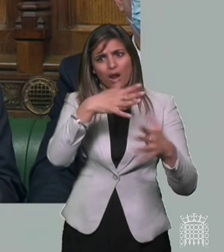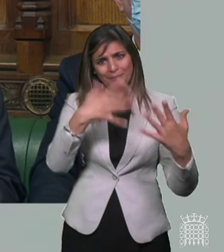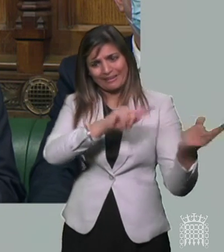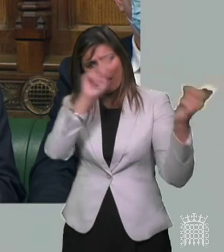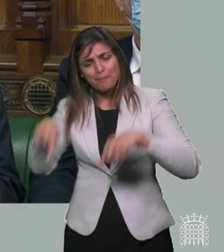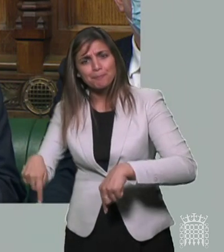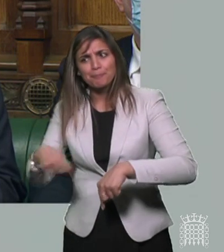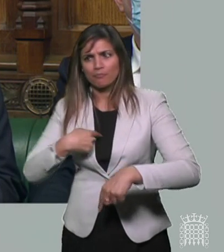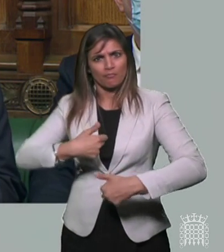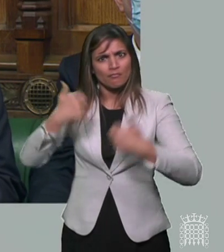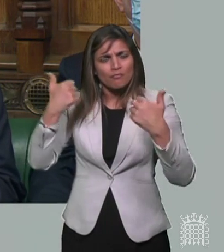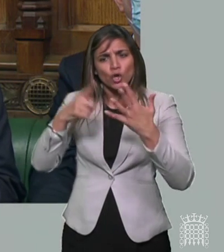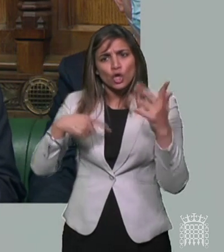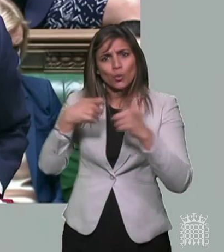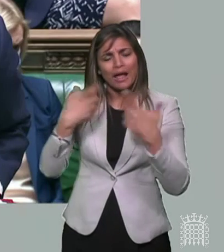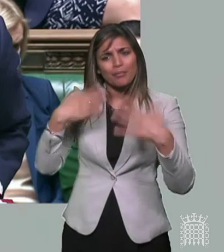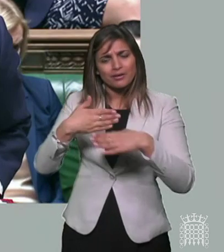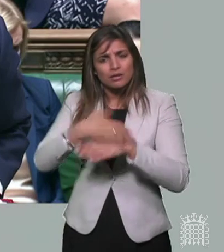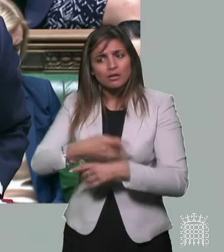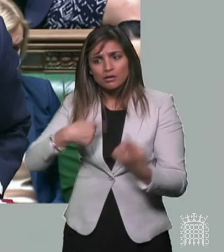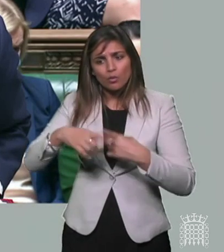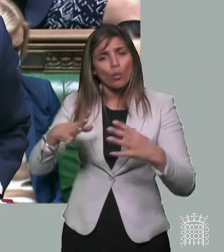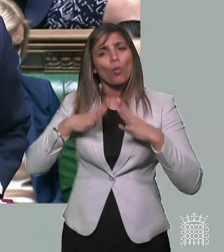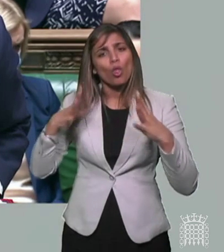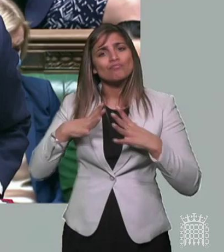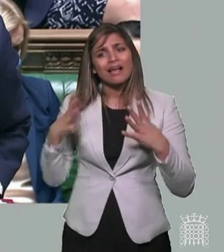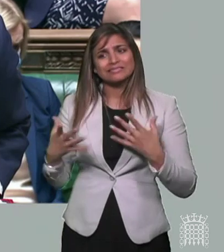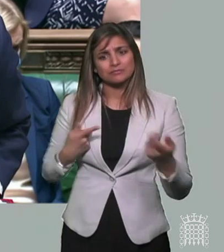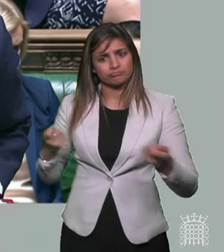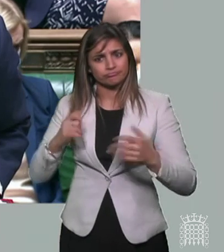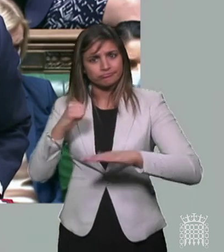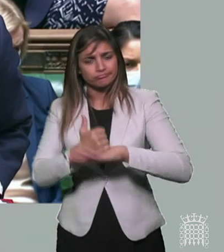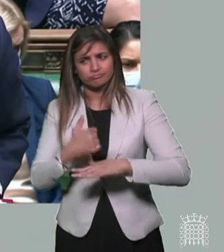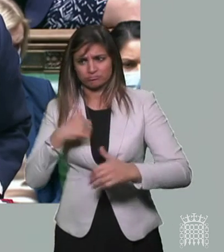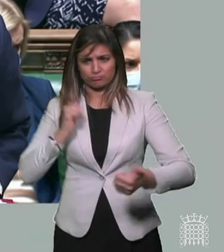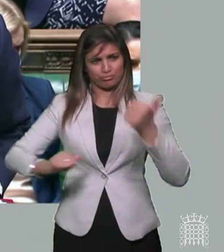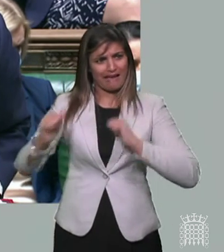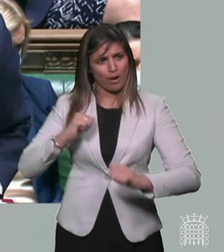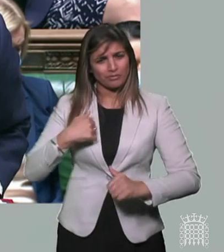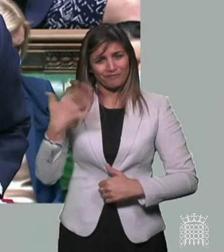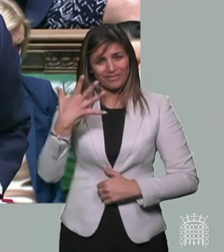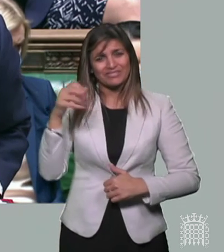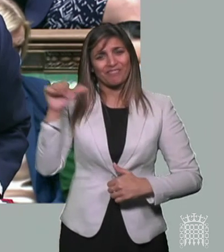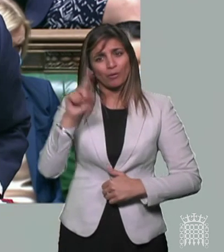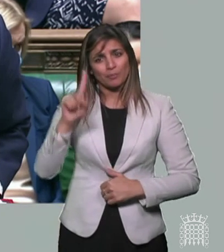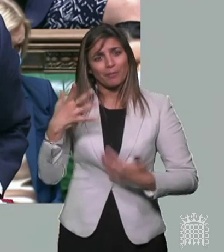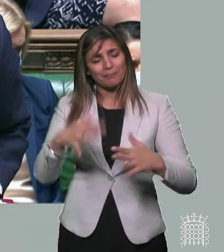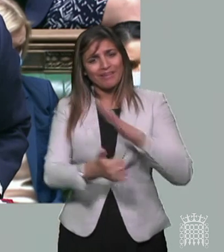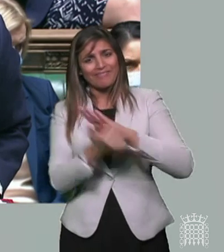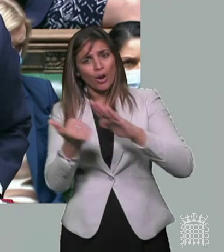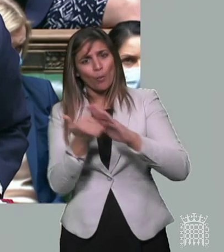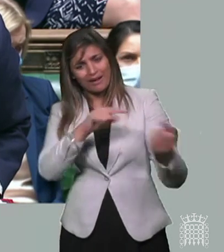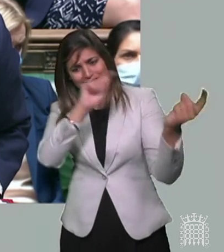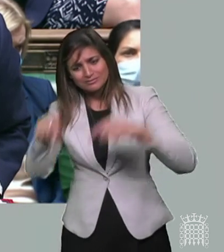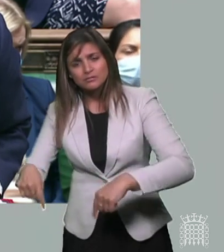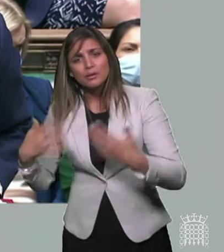We are proud under Operation Pitting to have already evacuated 15,000 people from Afghanistan.